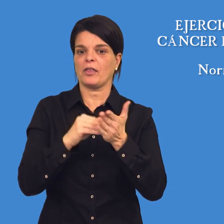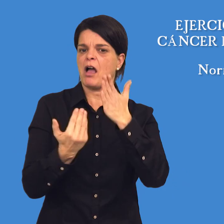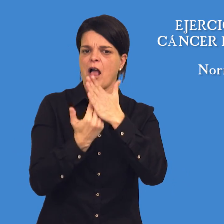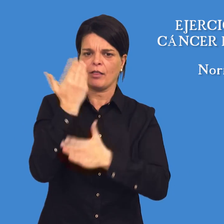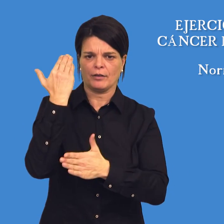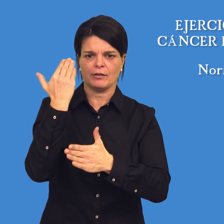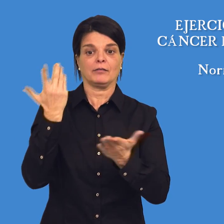día